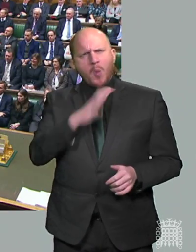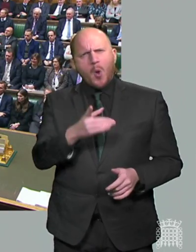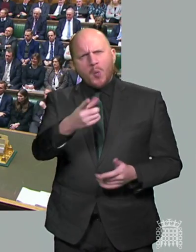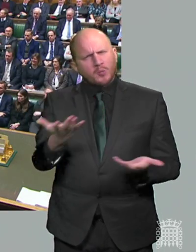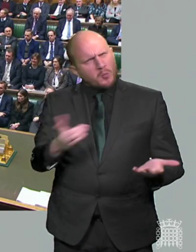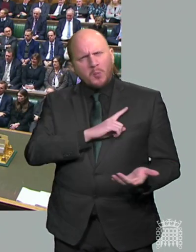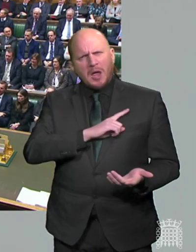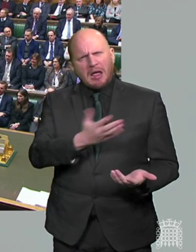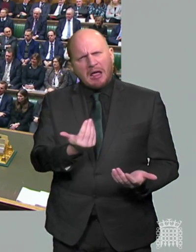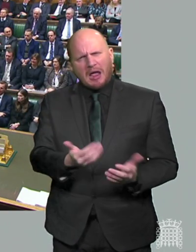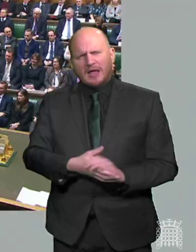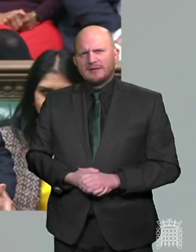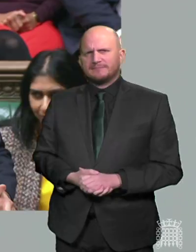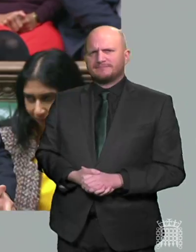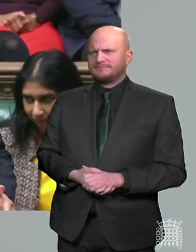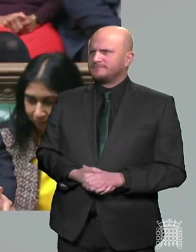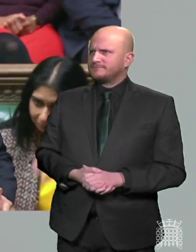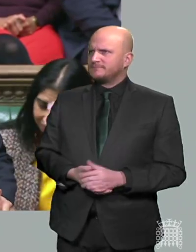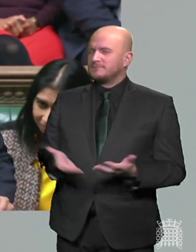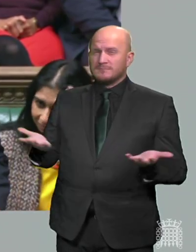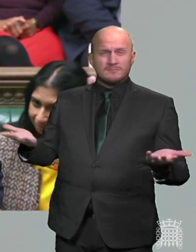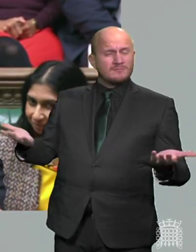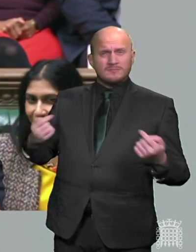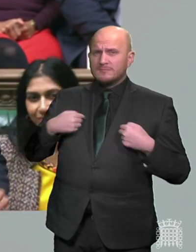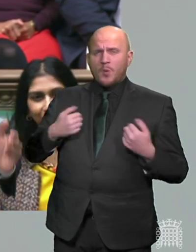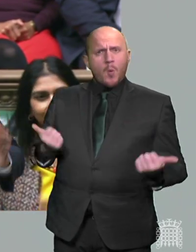We are already investing billions more in the NHS.